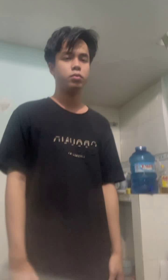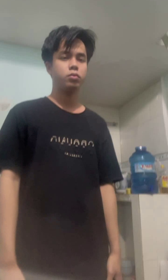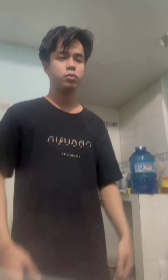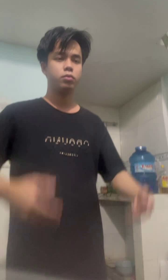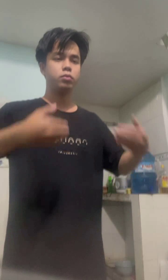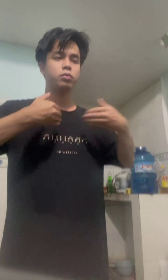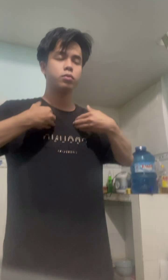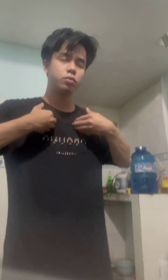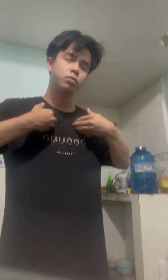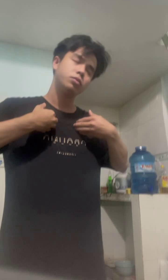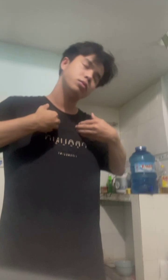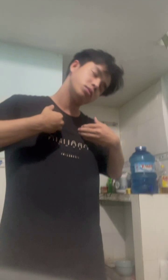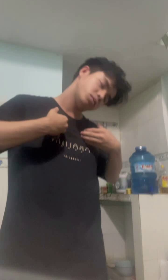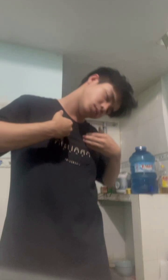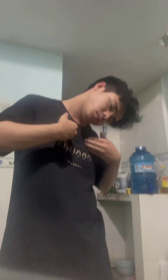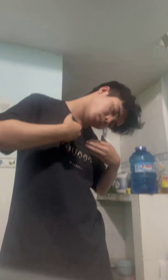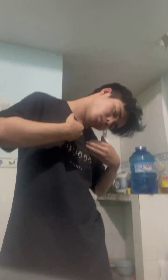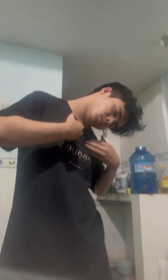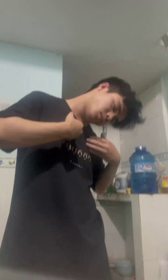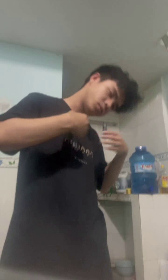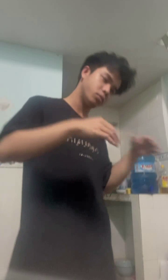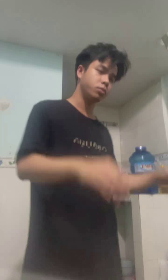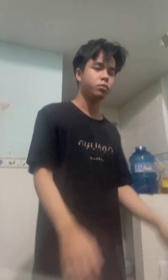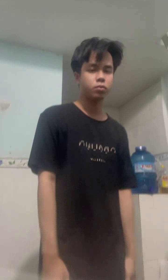met moi